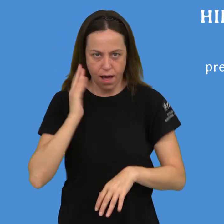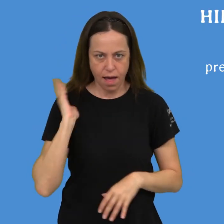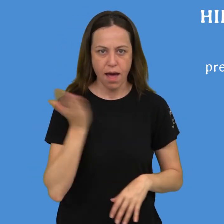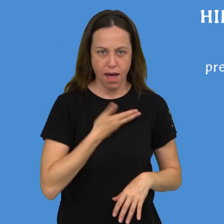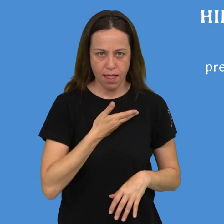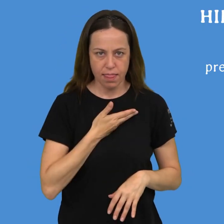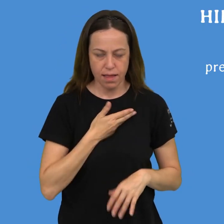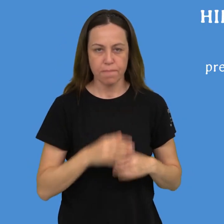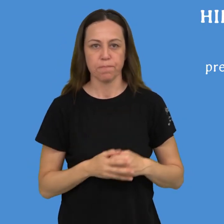afectar